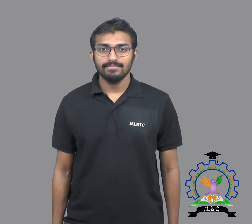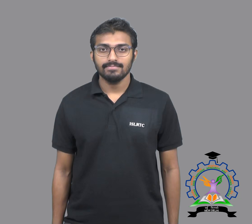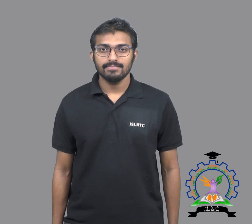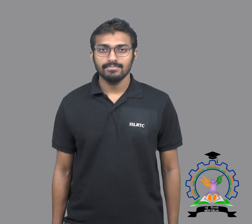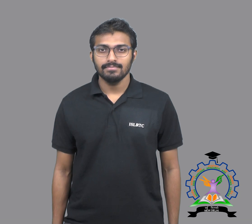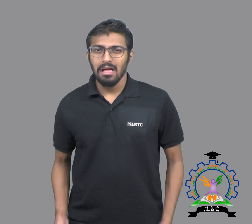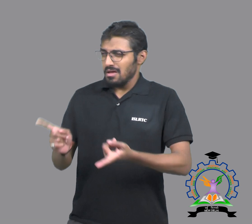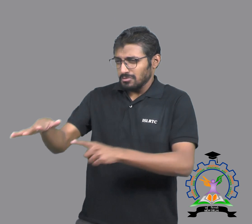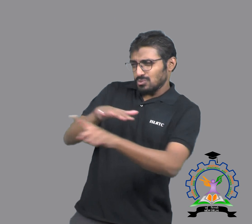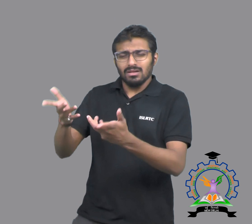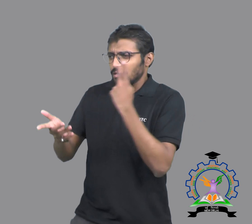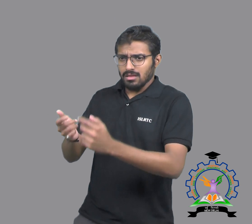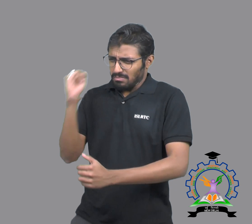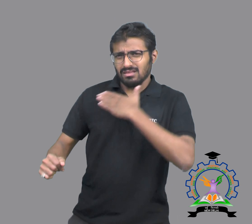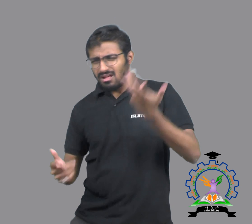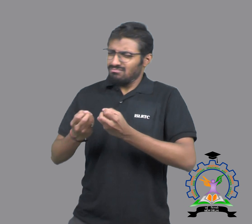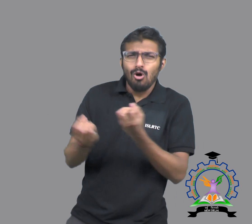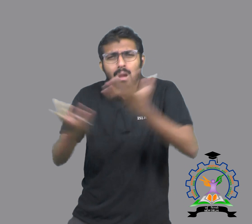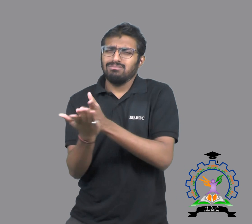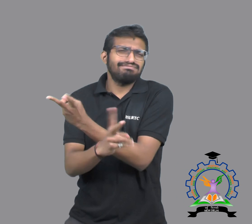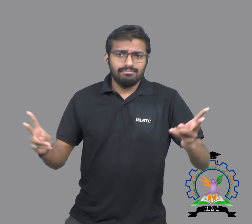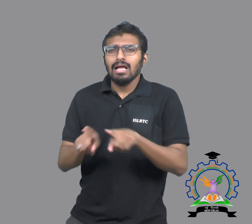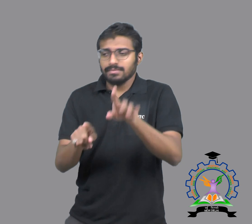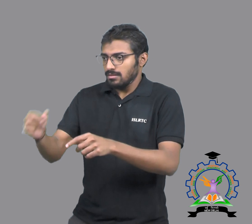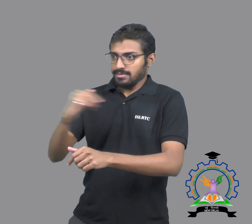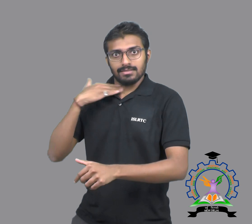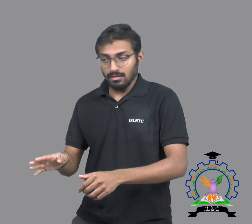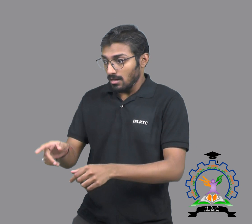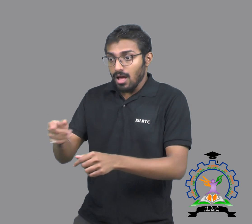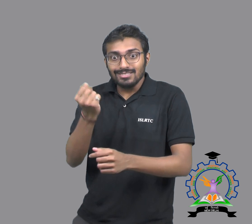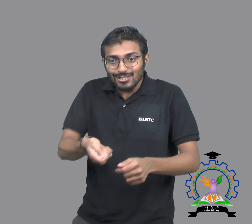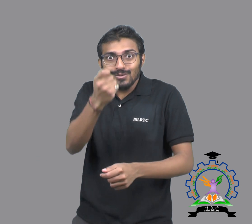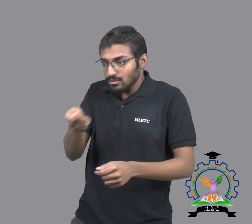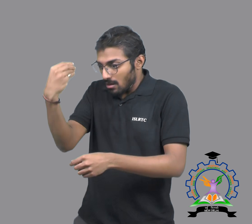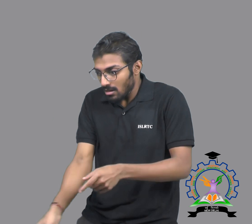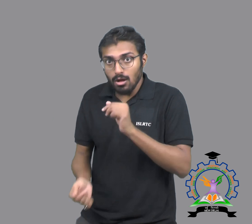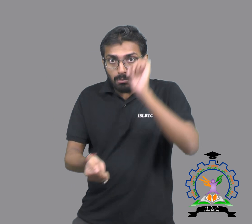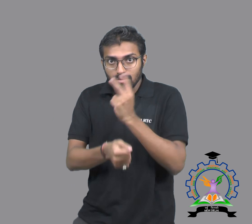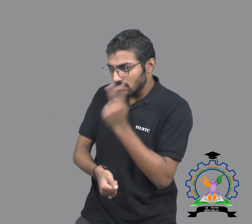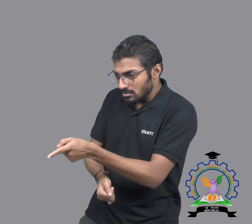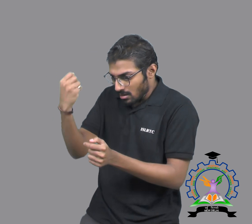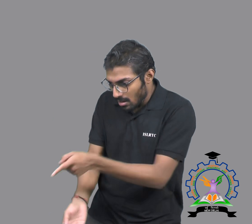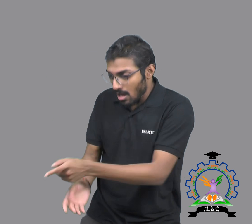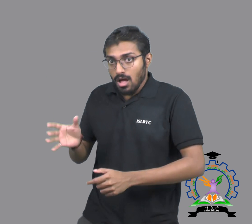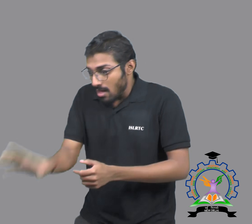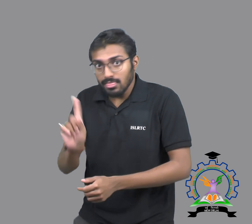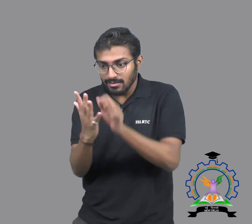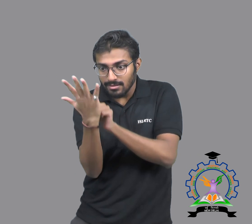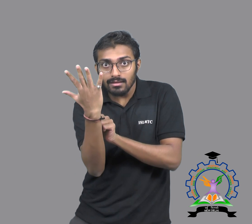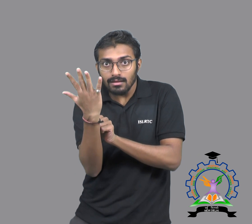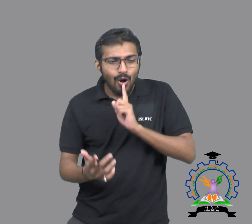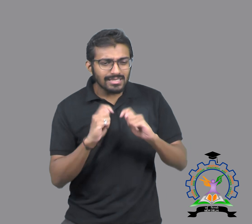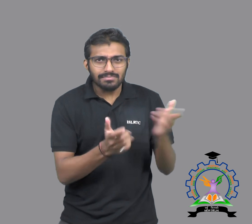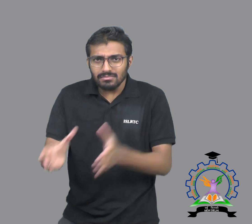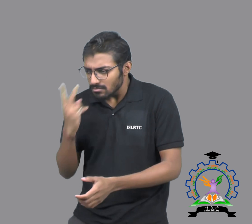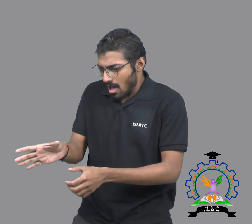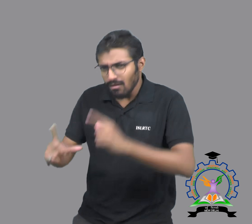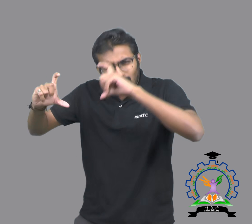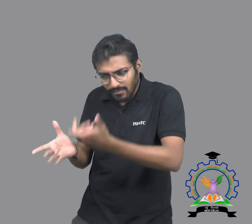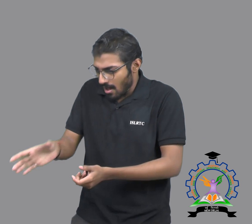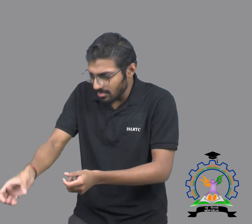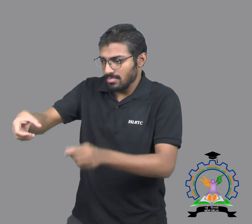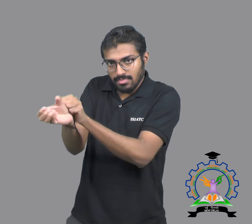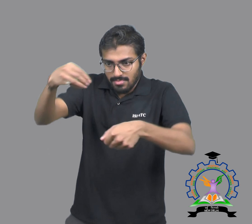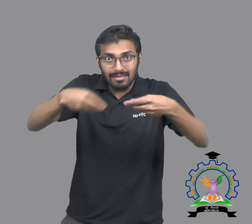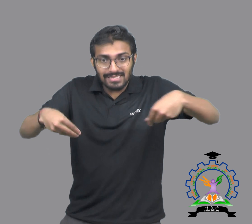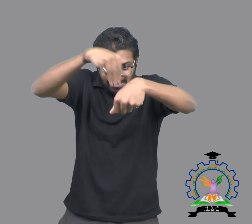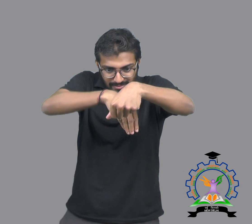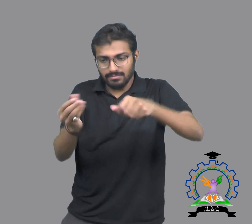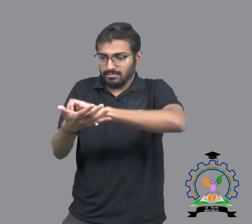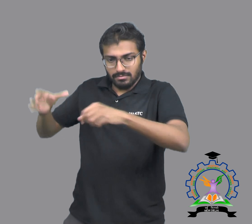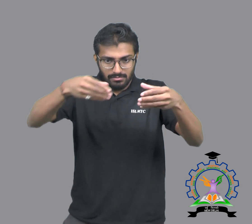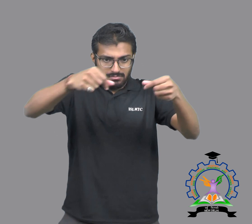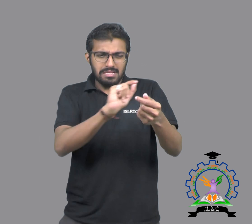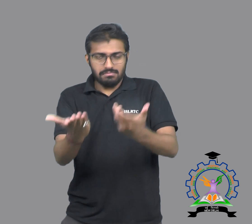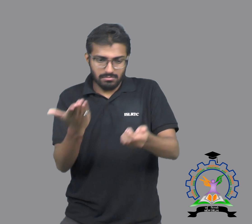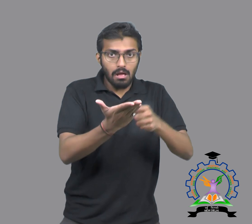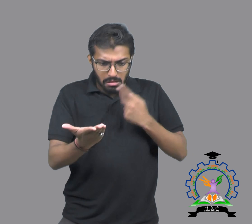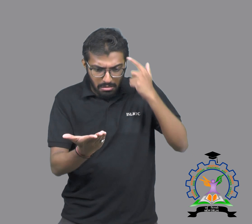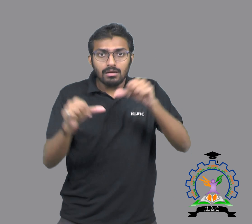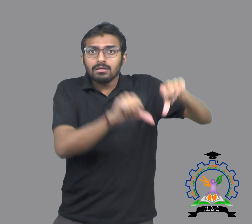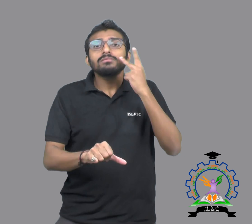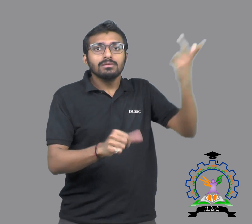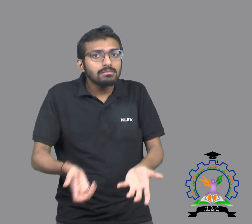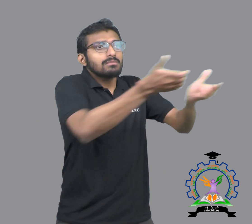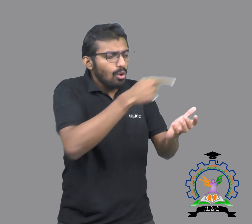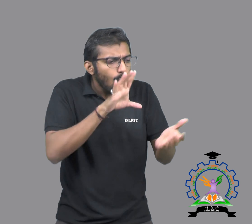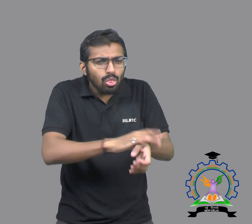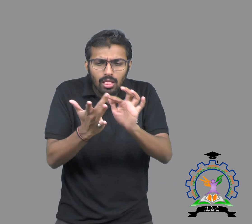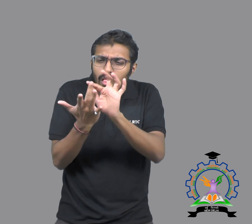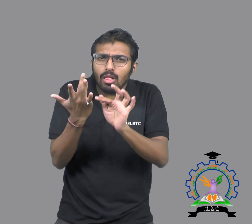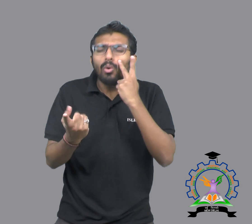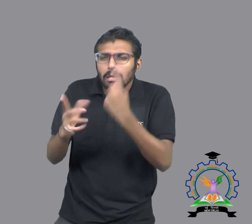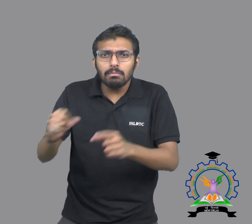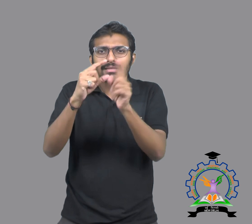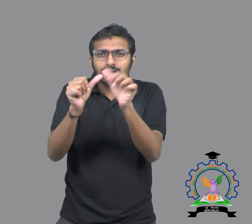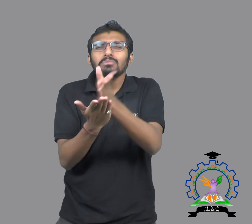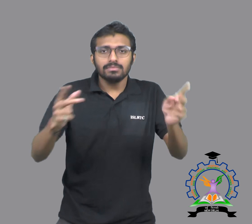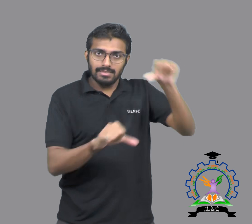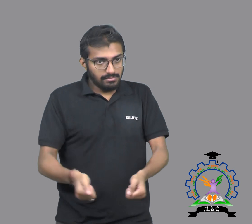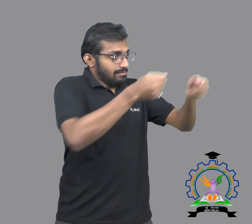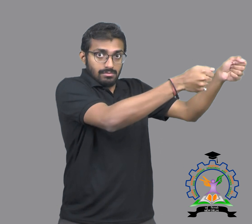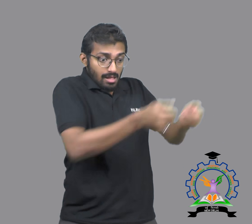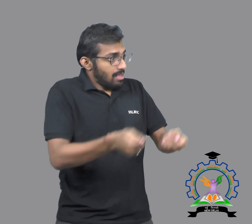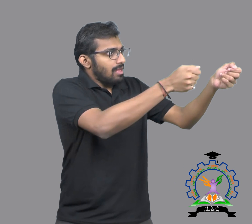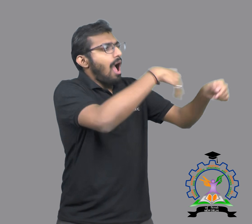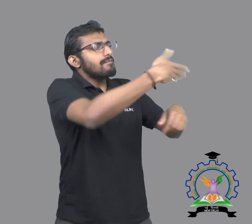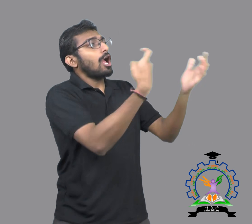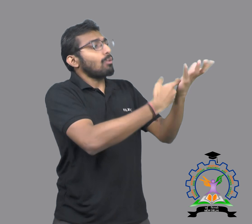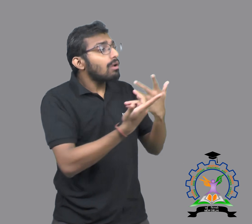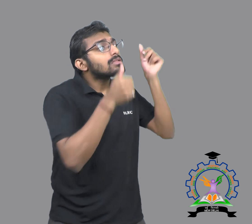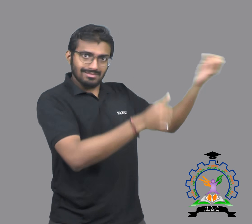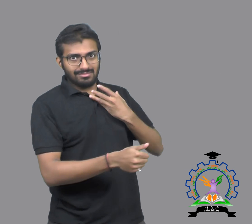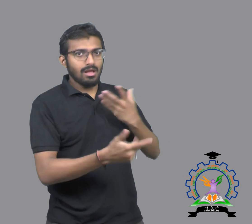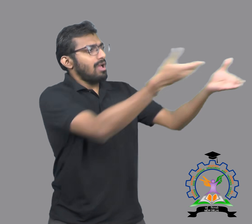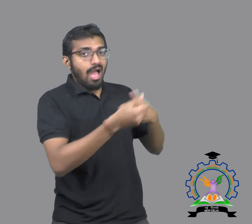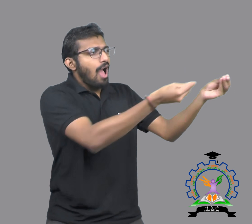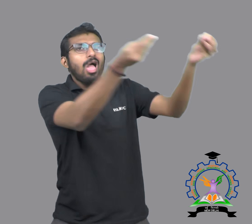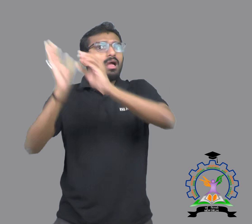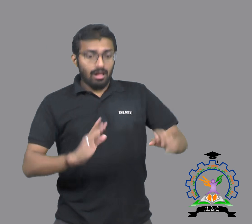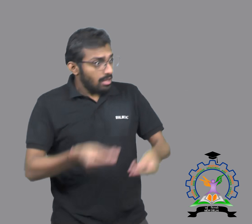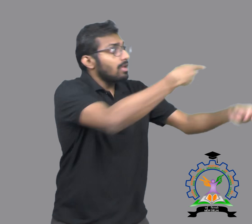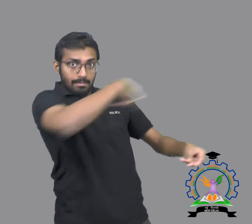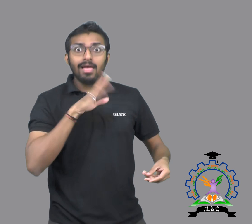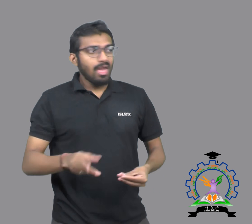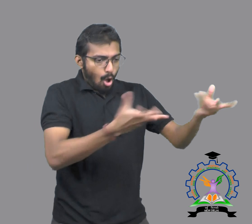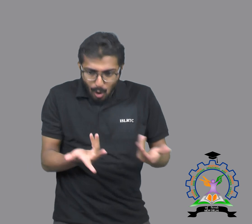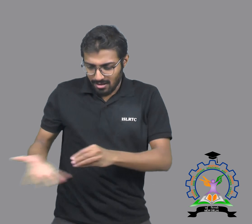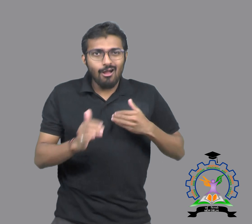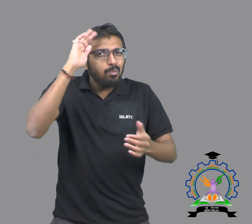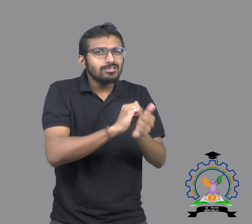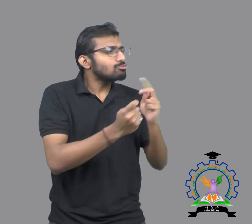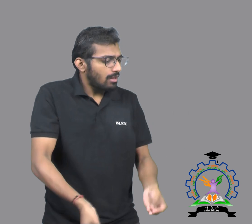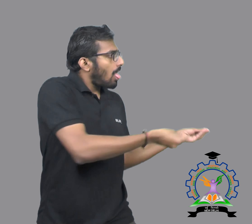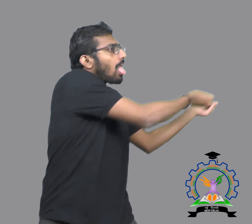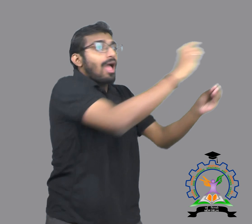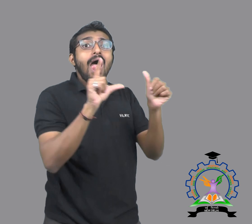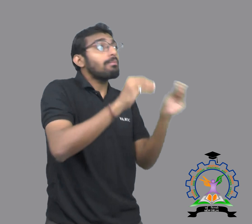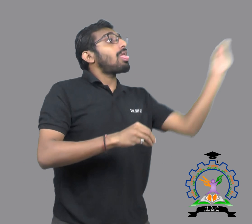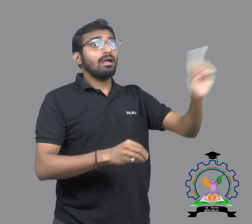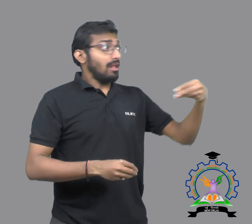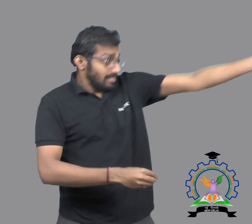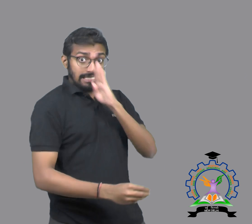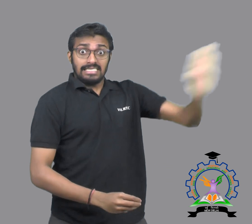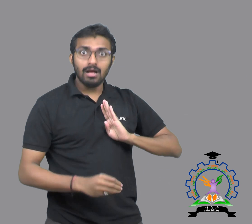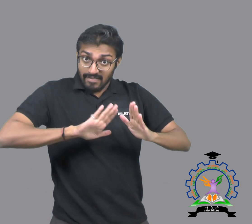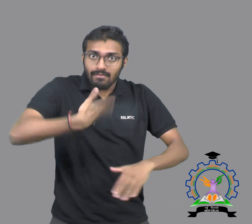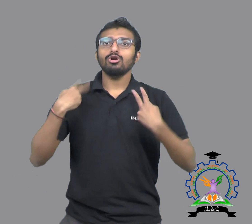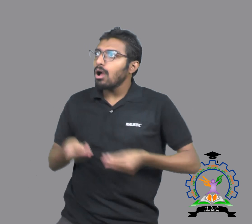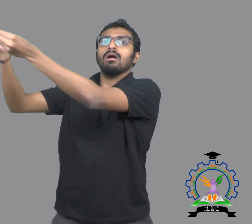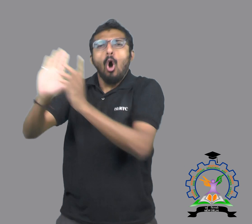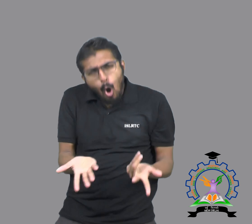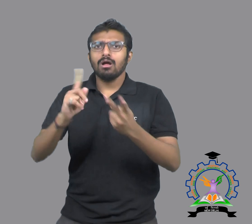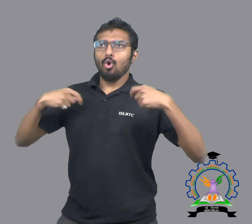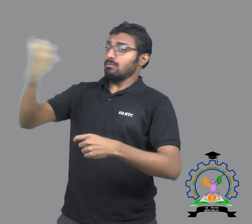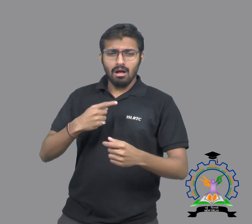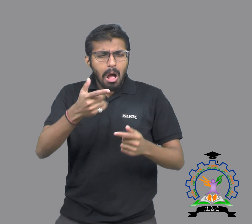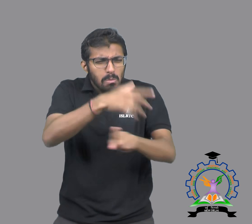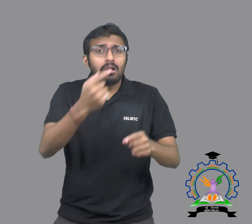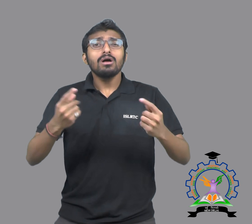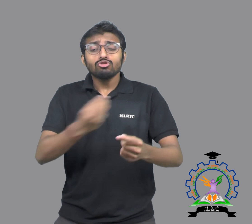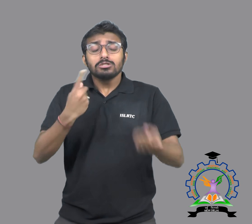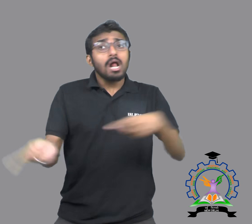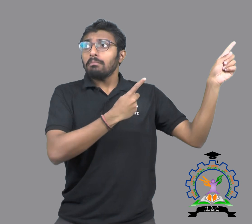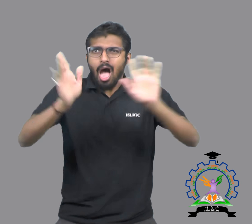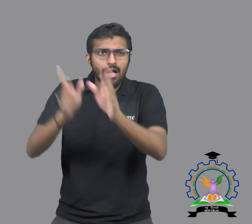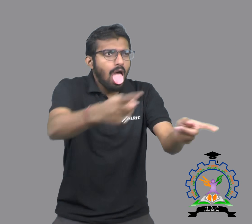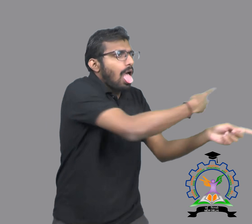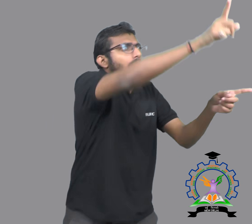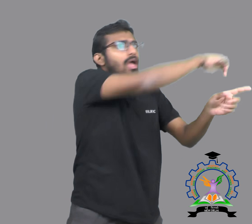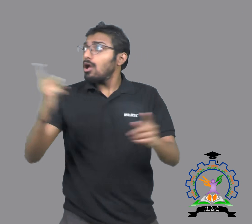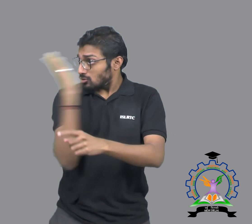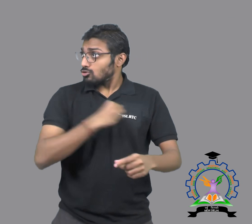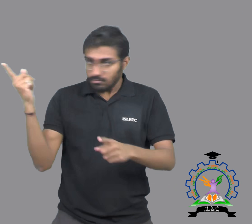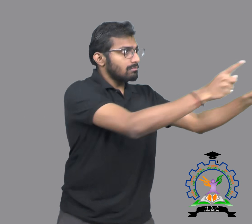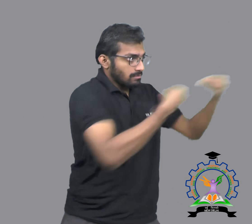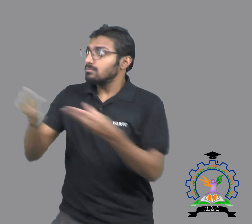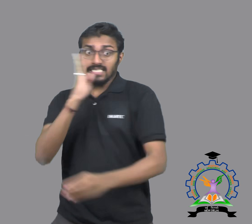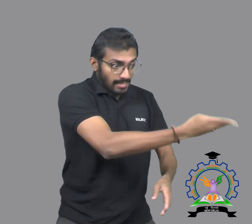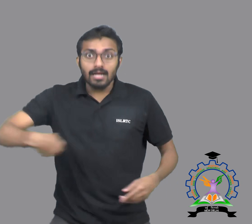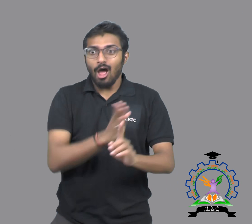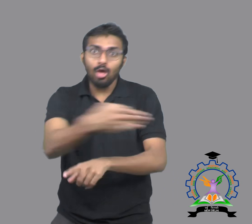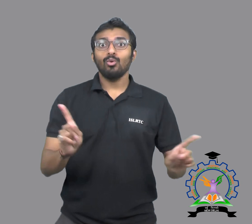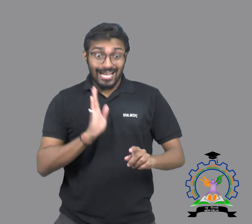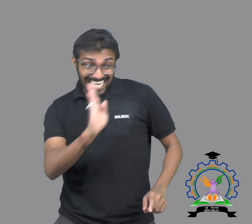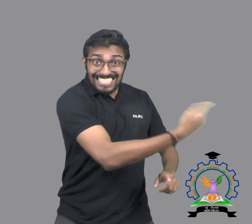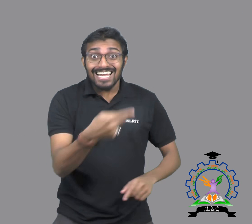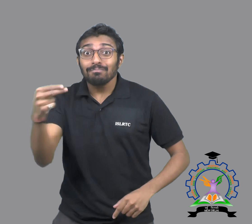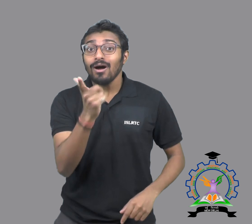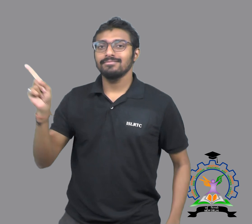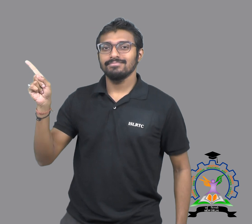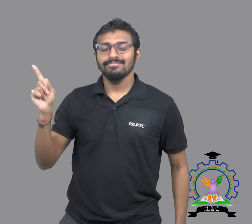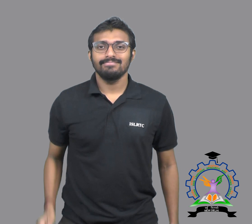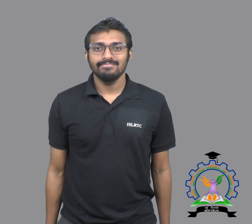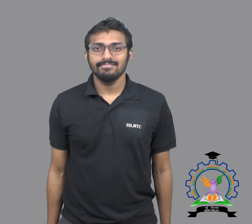Chain of Custody